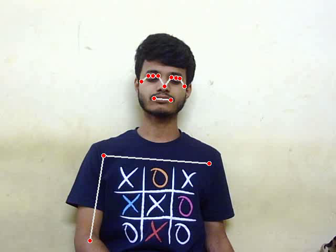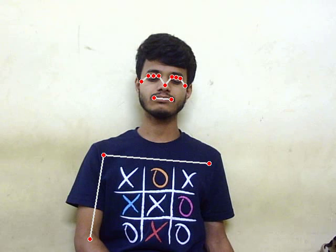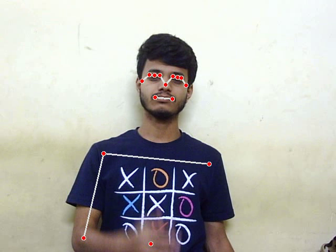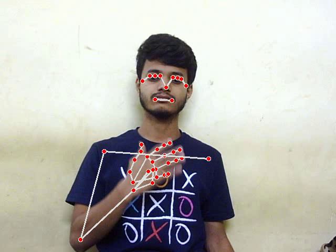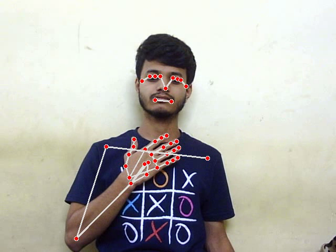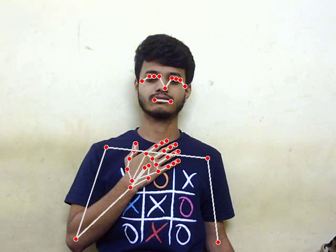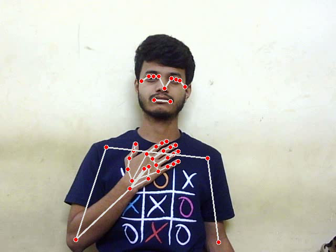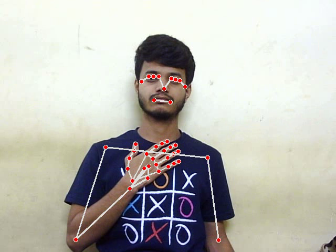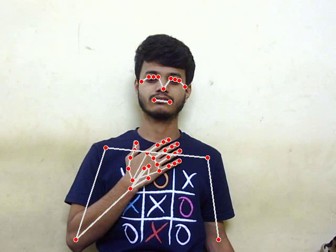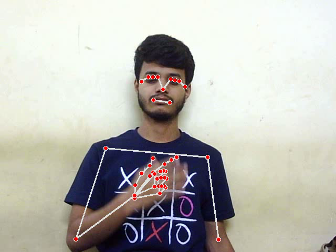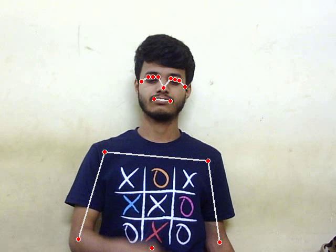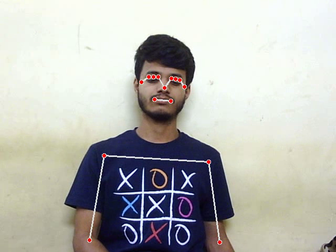my